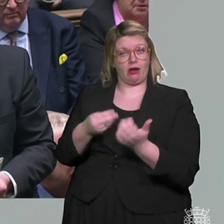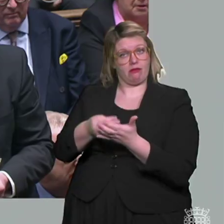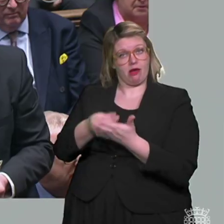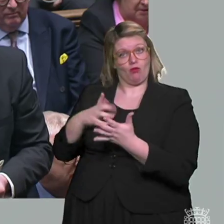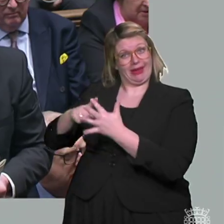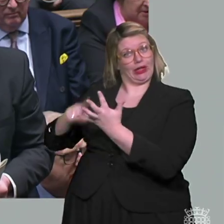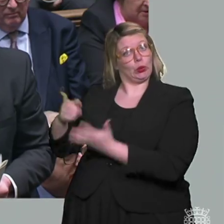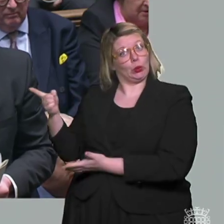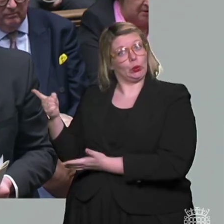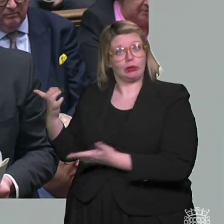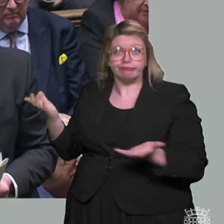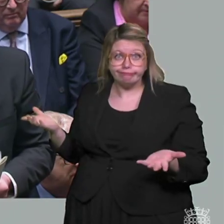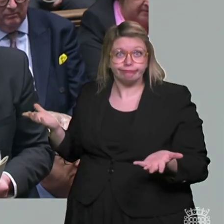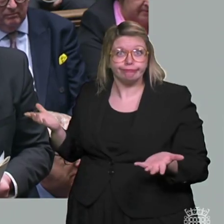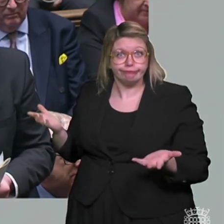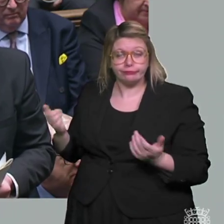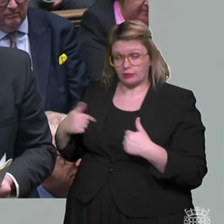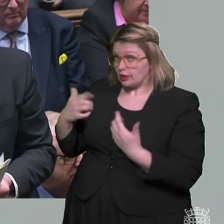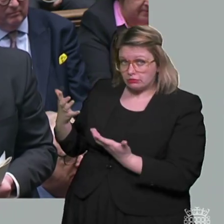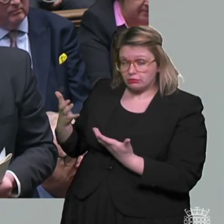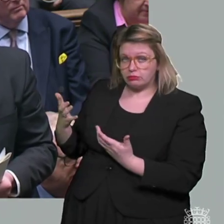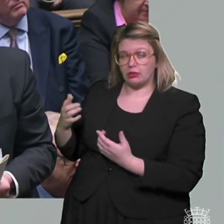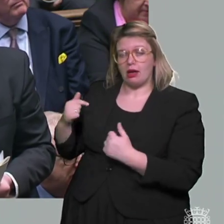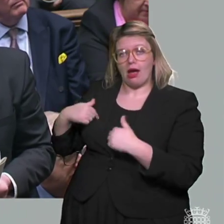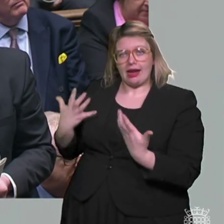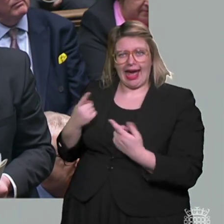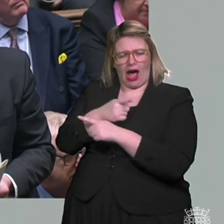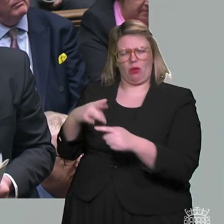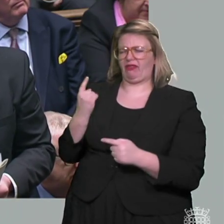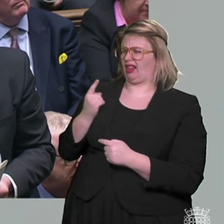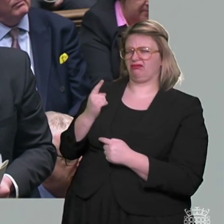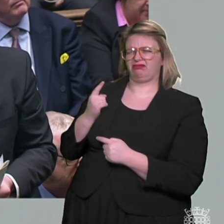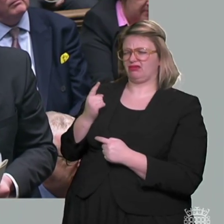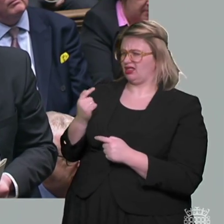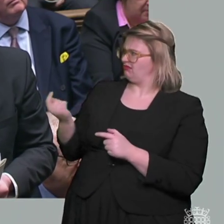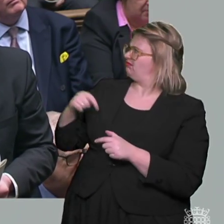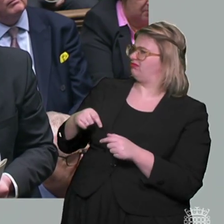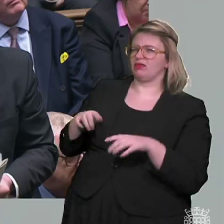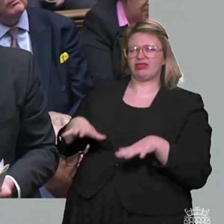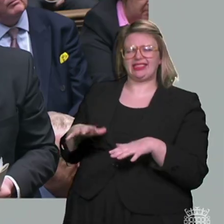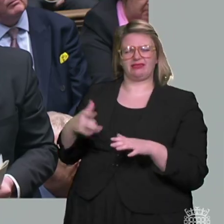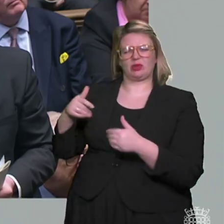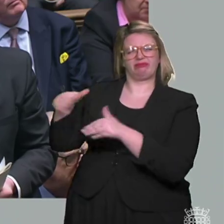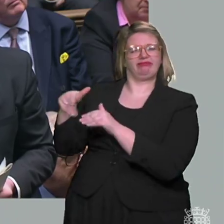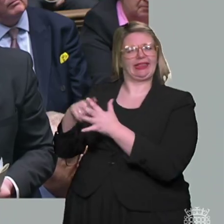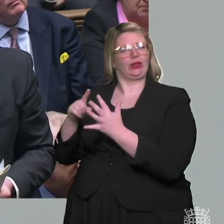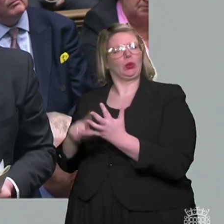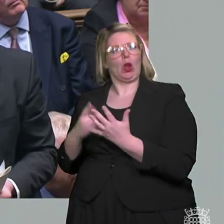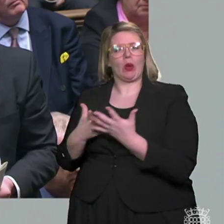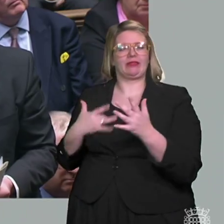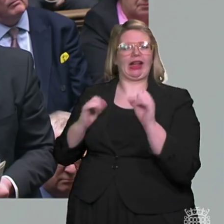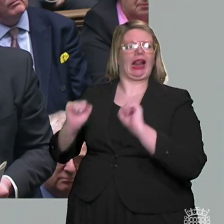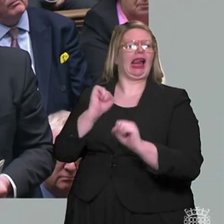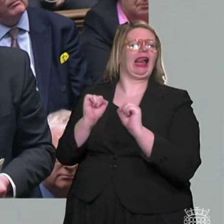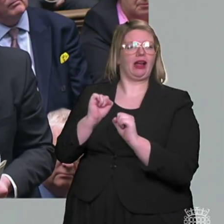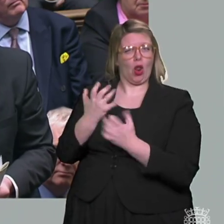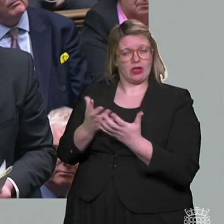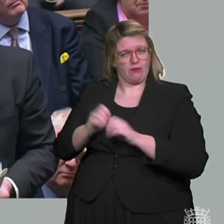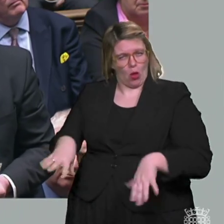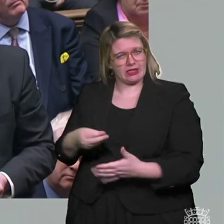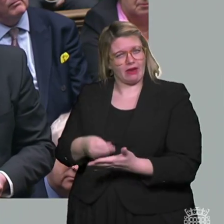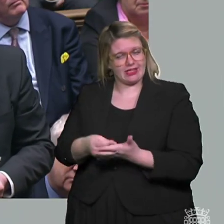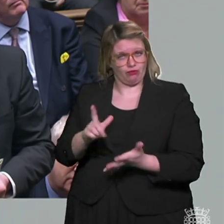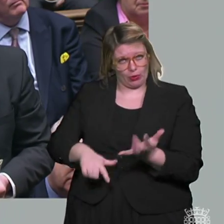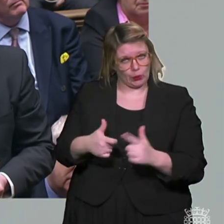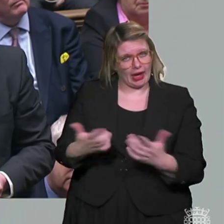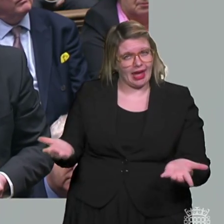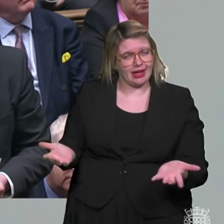Unfortunately, many EU-based workers, such as researchers, now feel unwelcome because of the United Kingdom’s hostility and have followed the funding out of the UK.